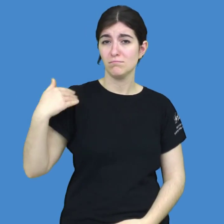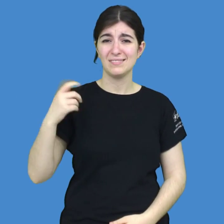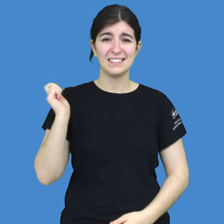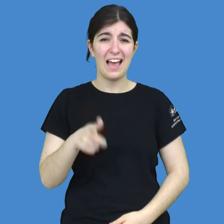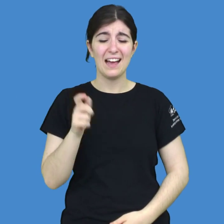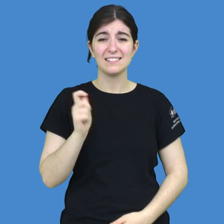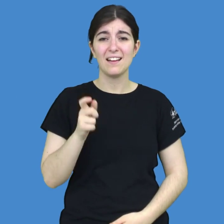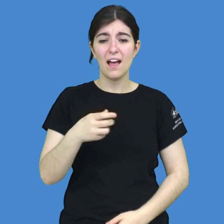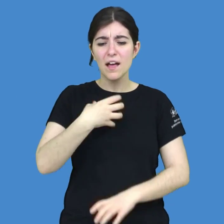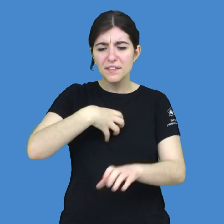frecuente